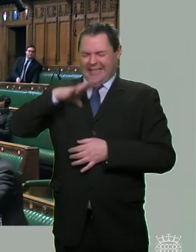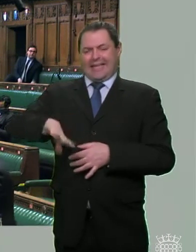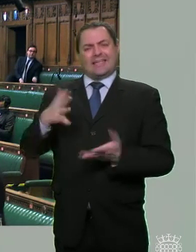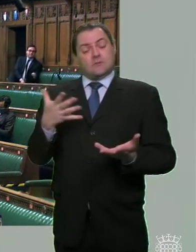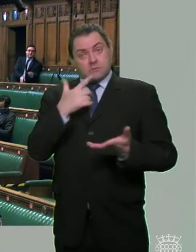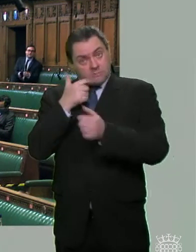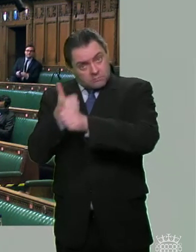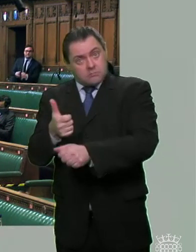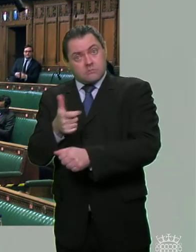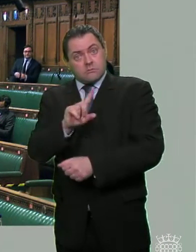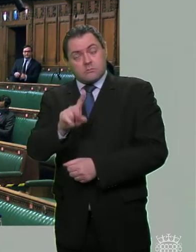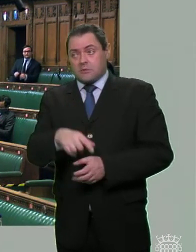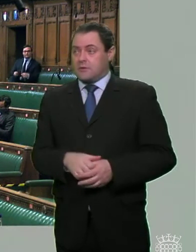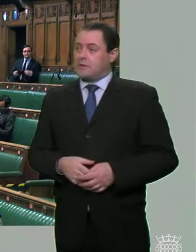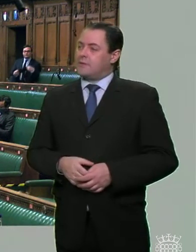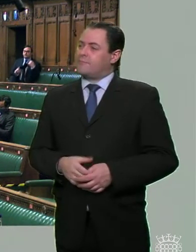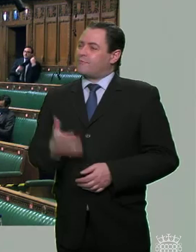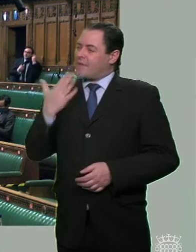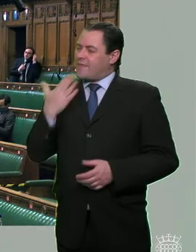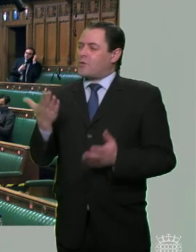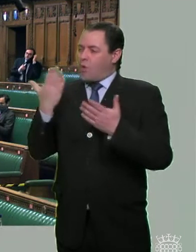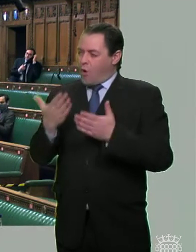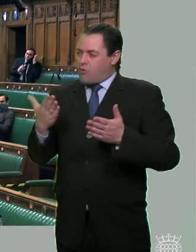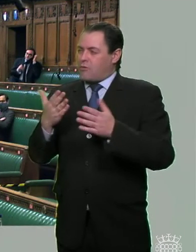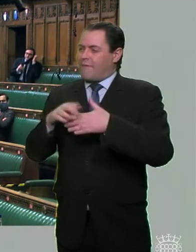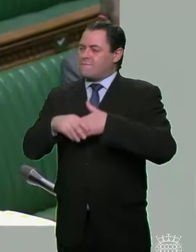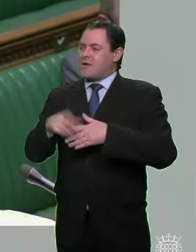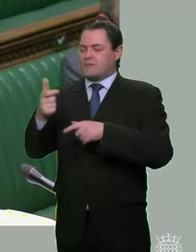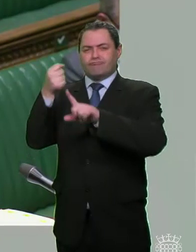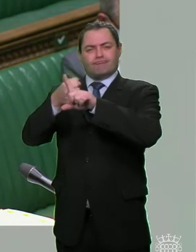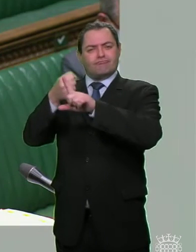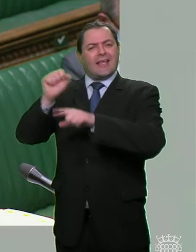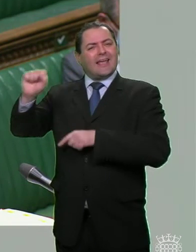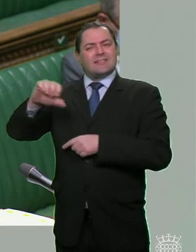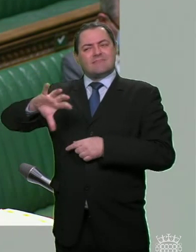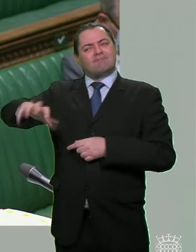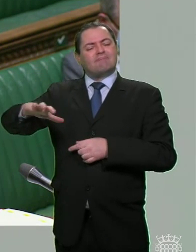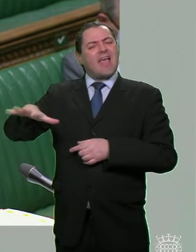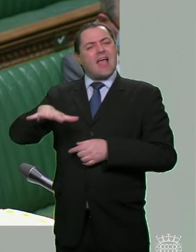I thank my honourable Friend, who is a fantastic campaigner for his constituents.